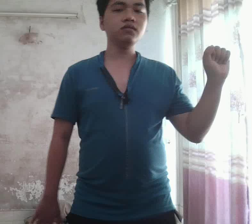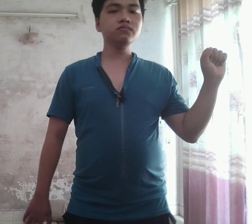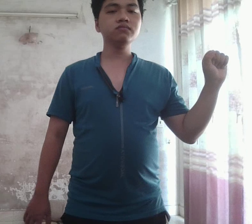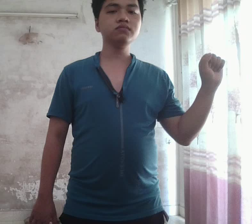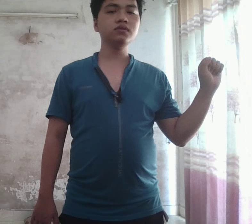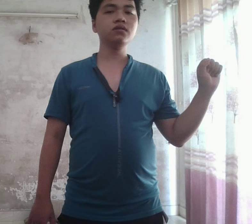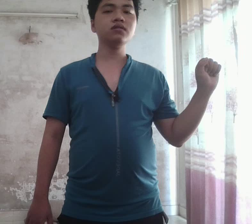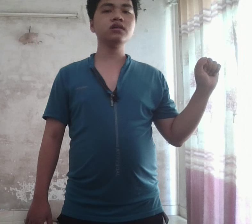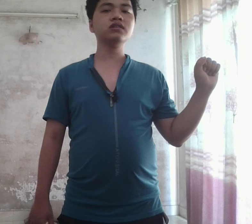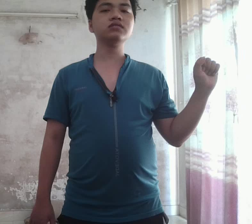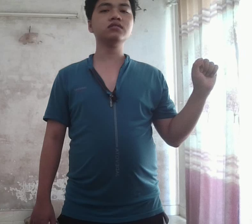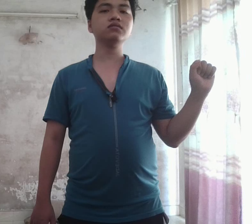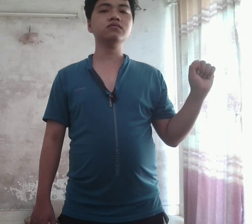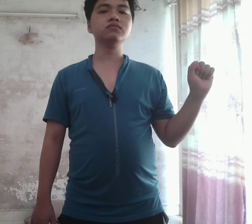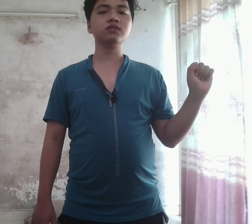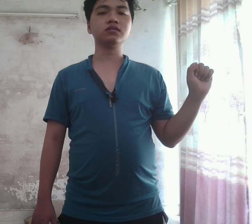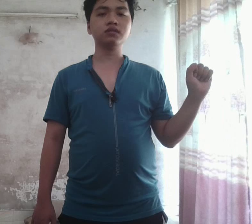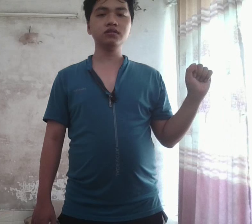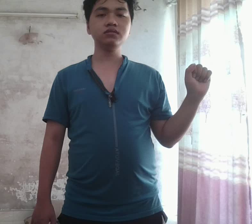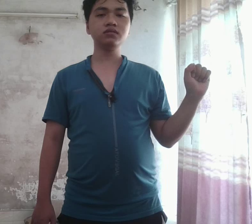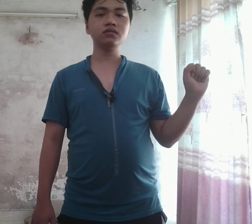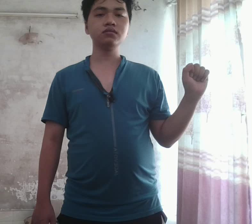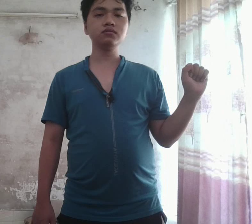a